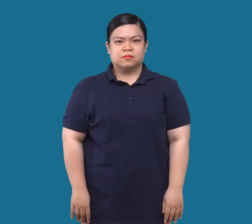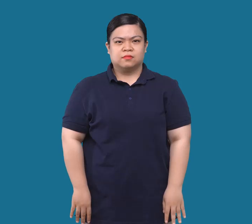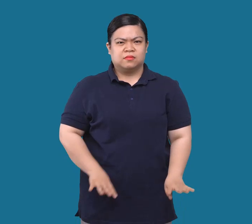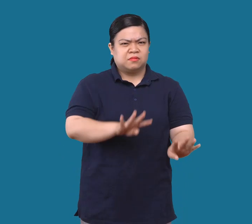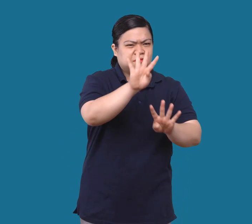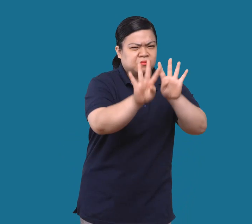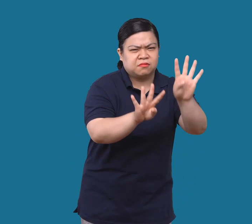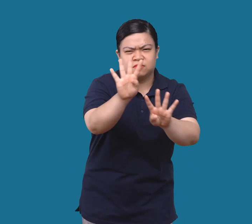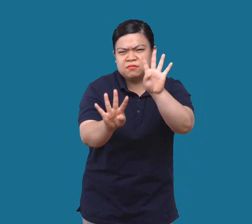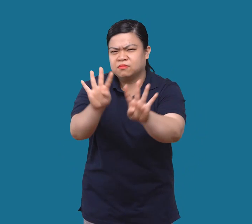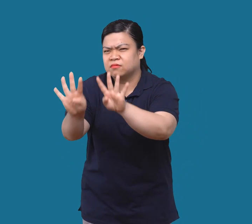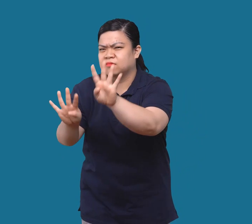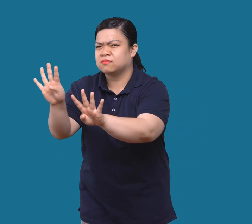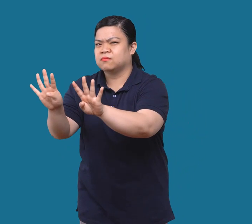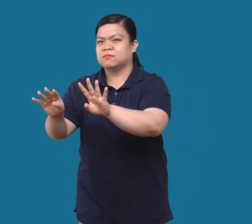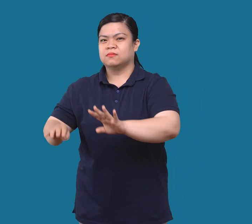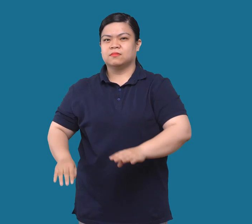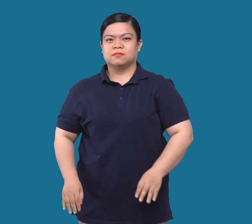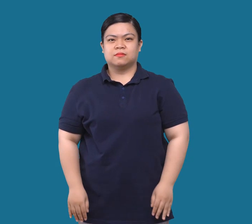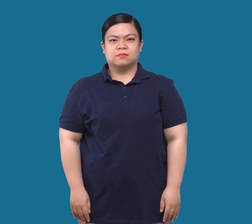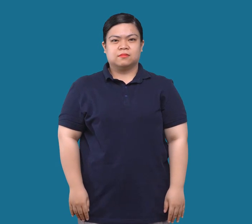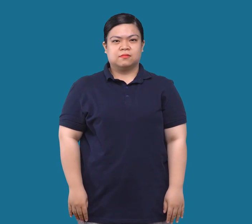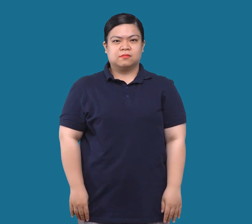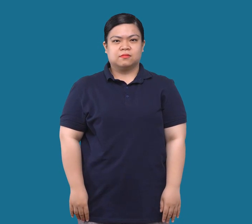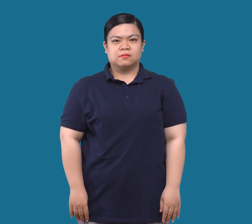rừng rậm